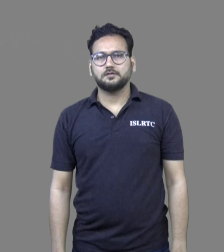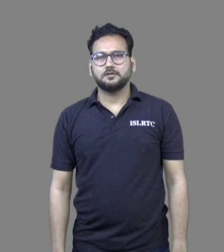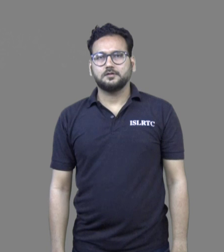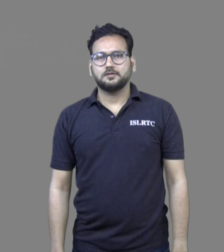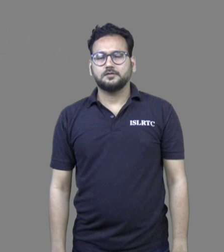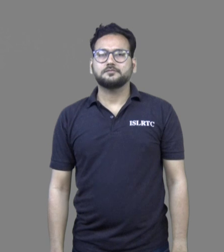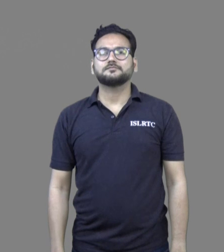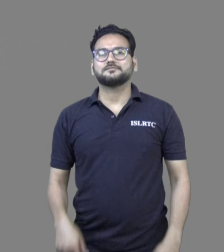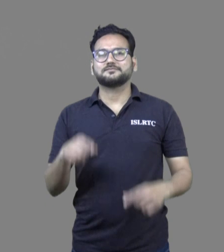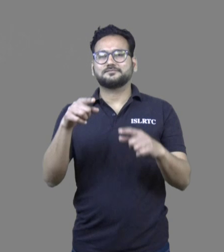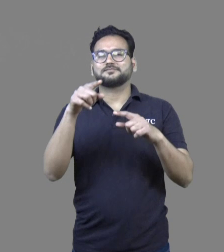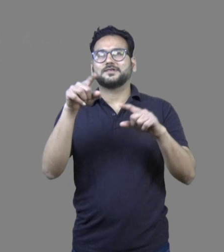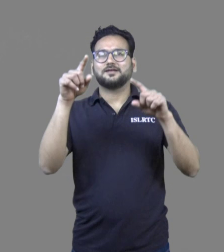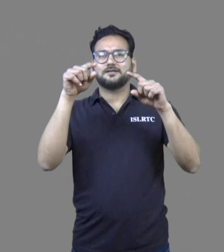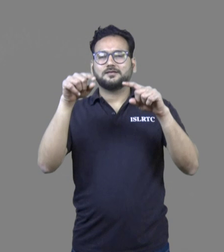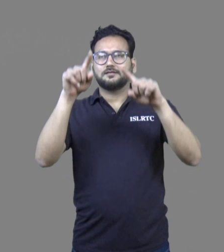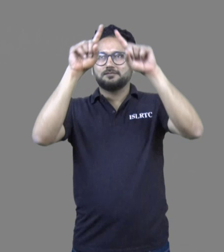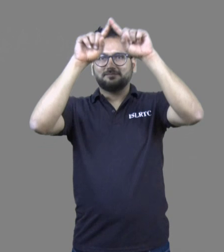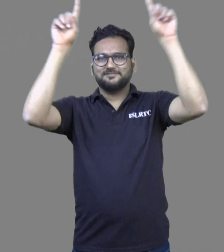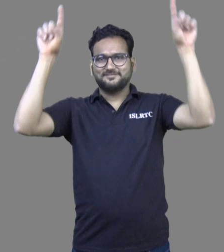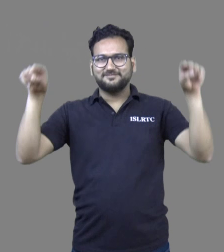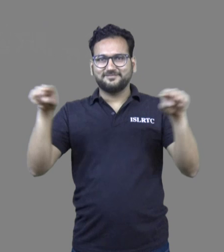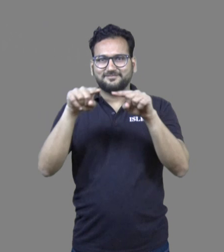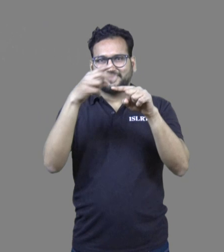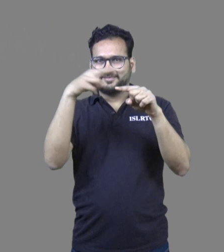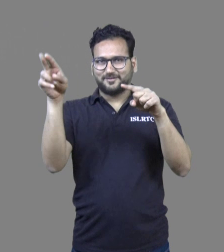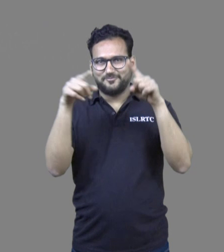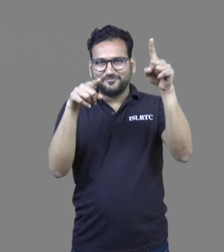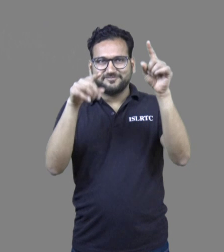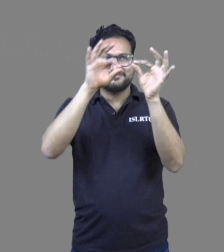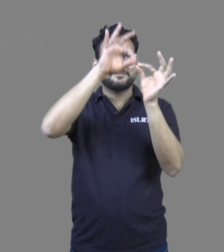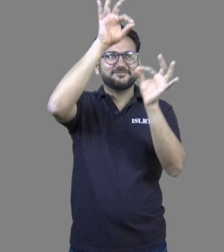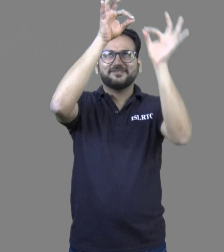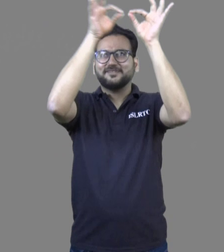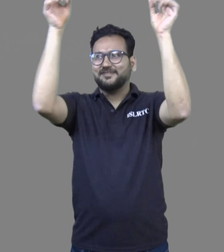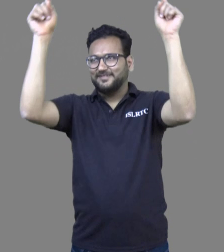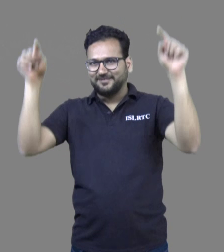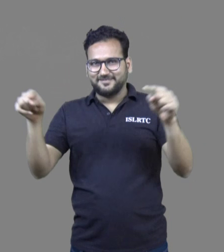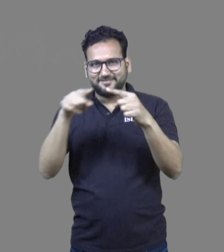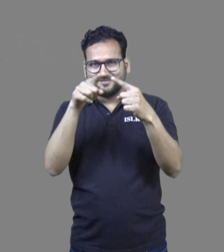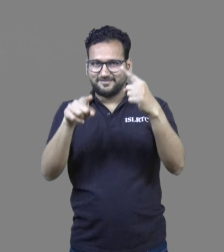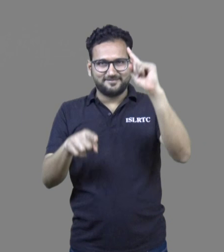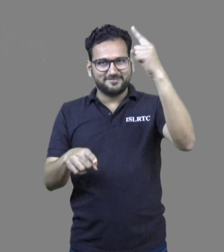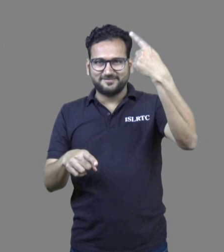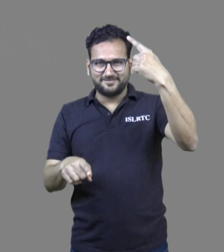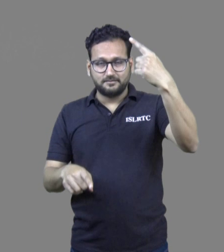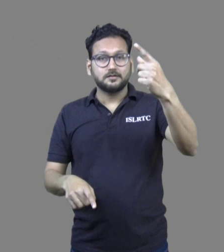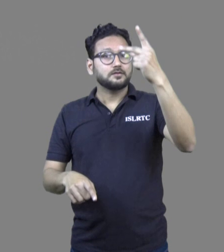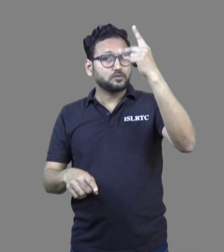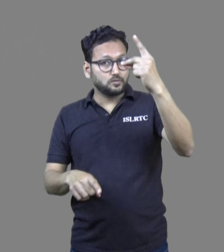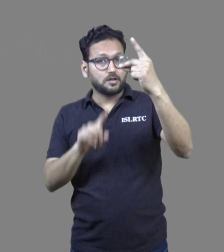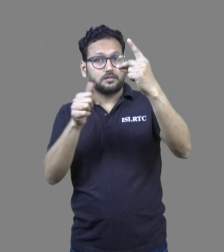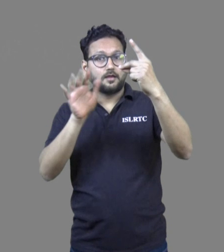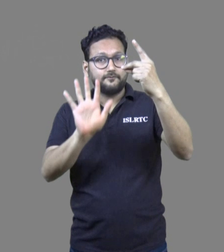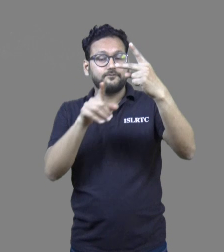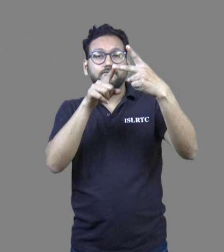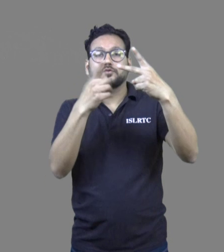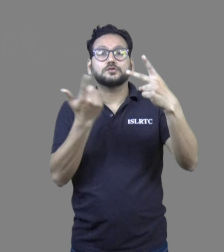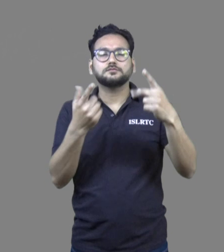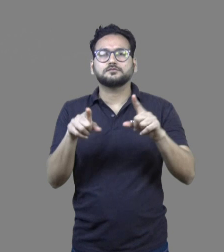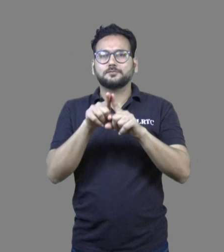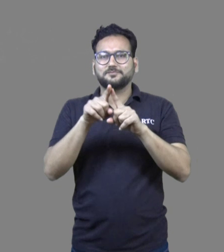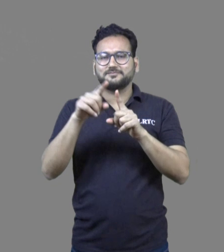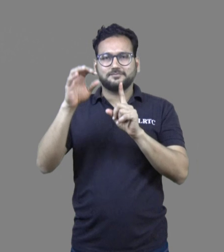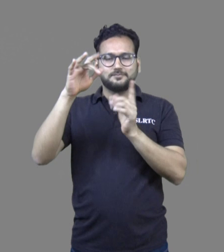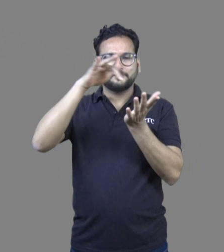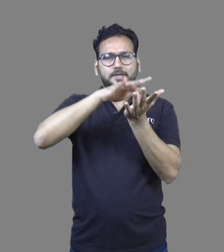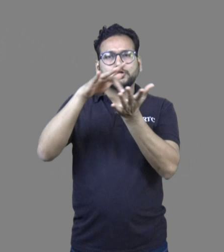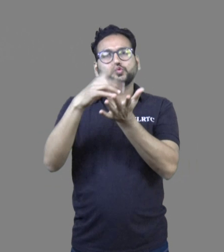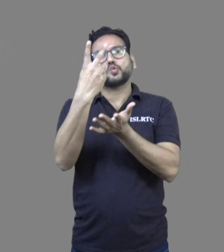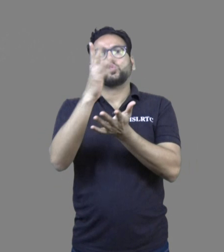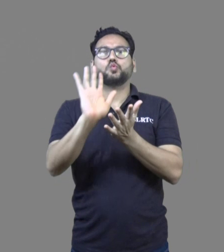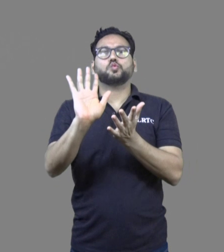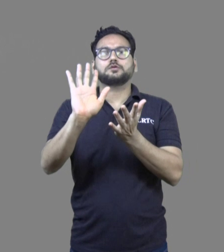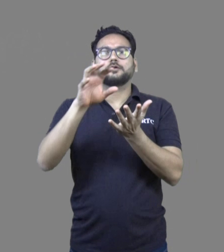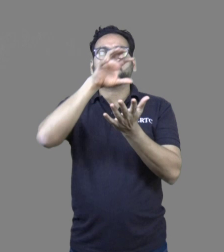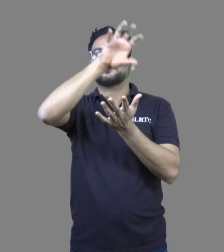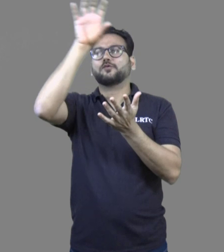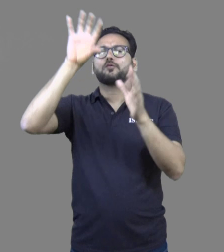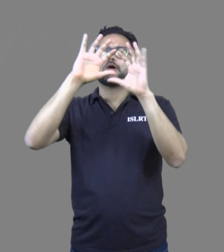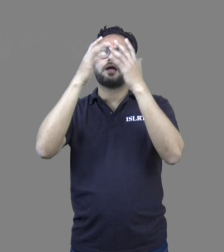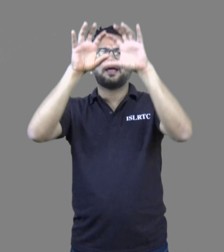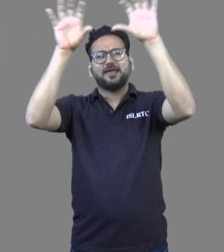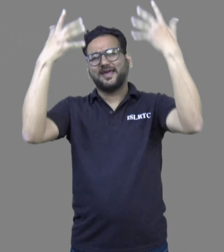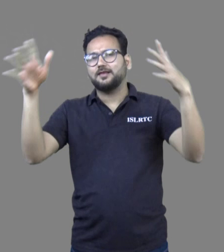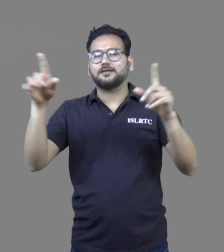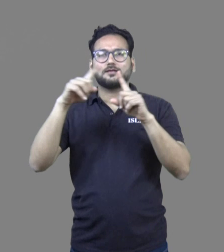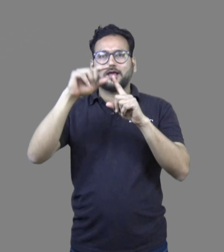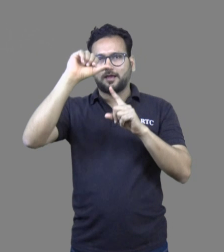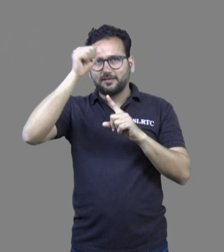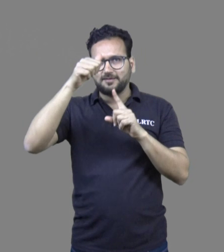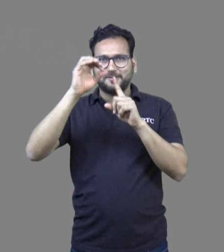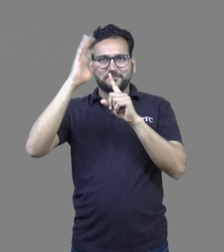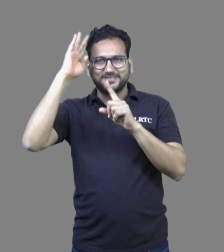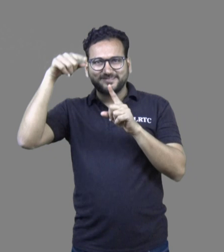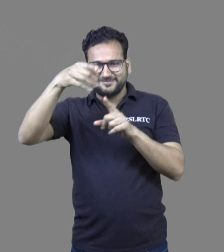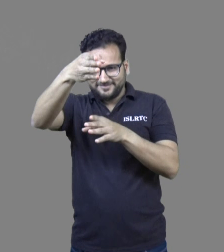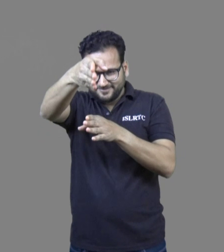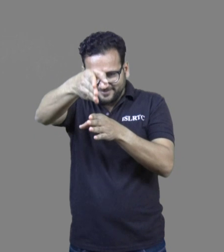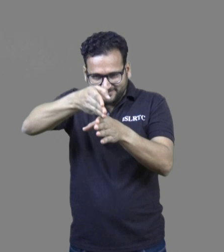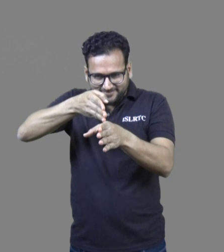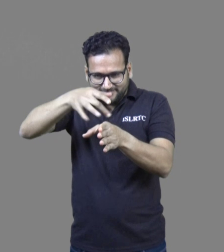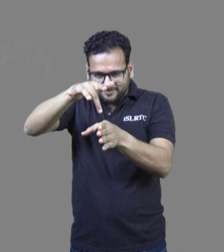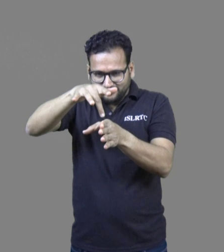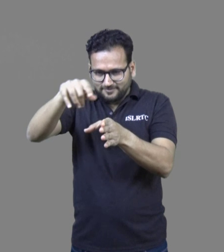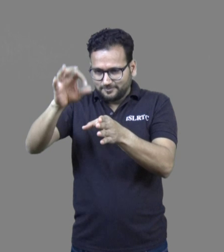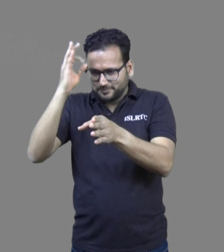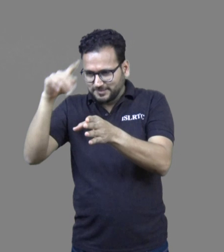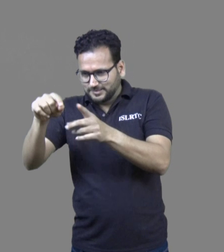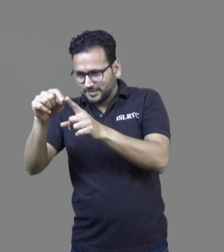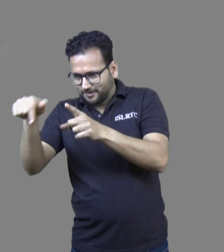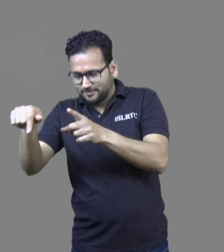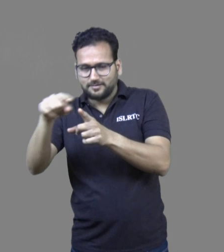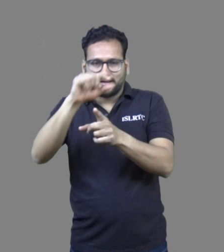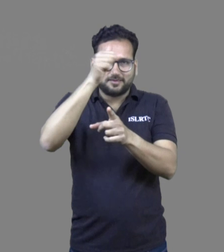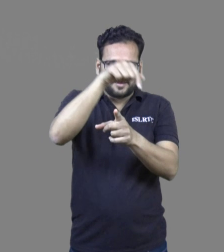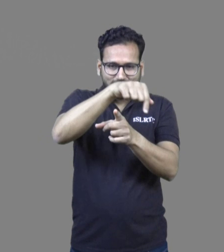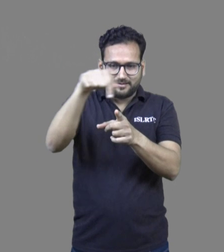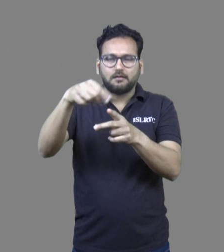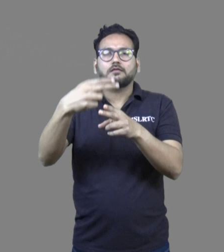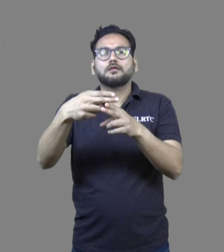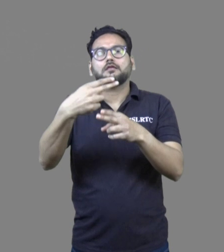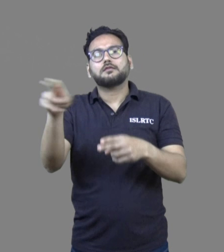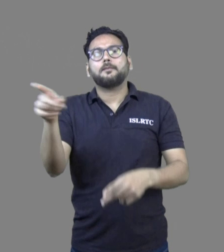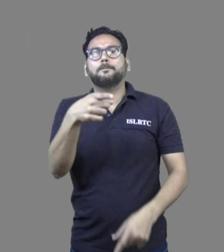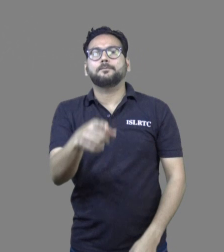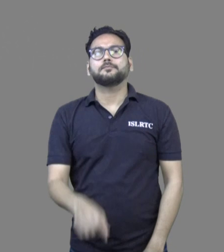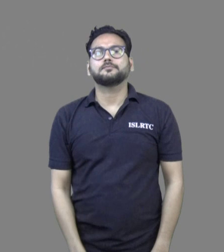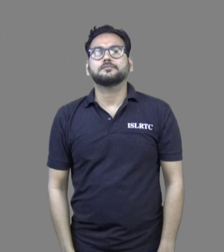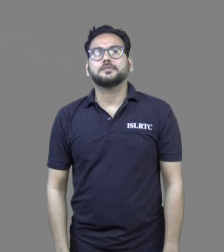Border